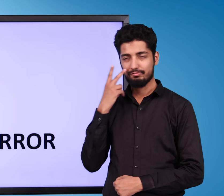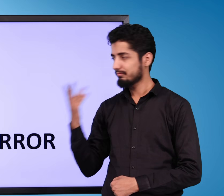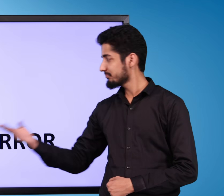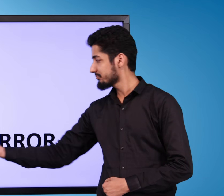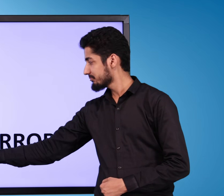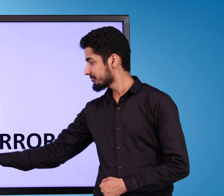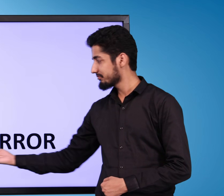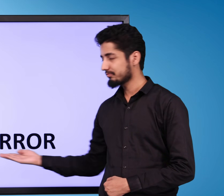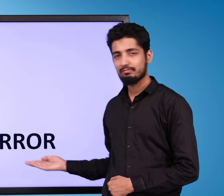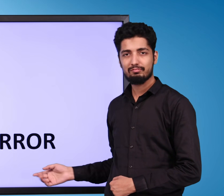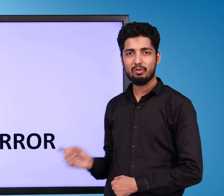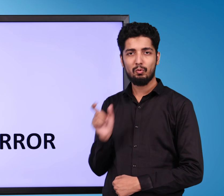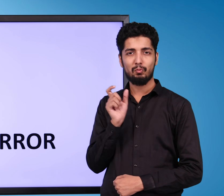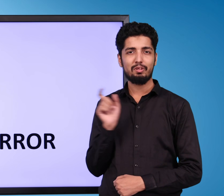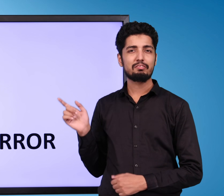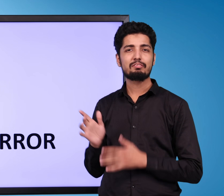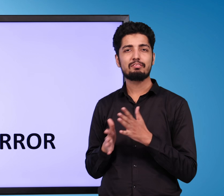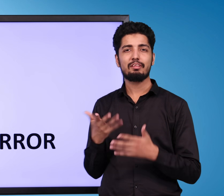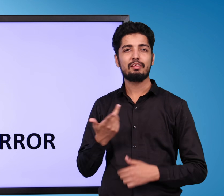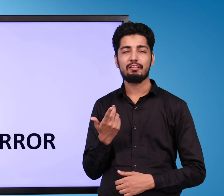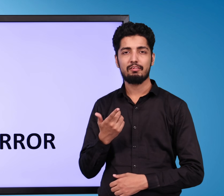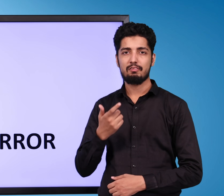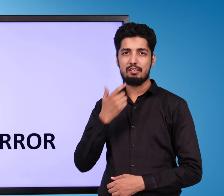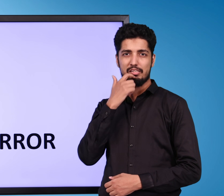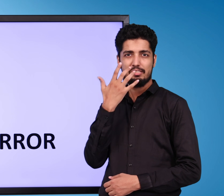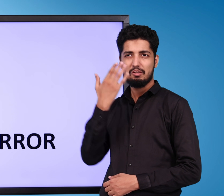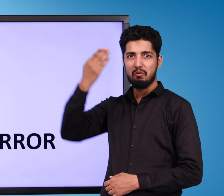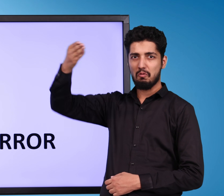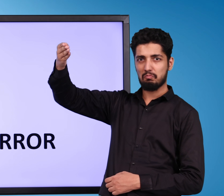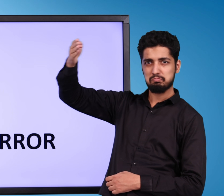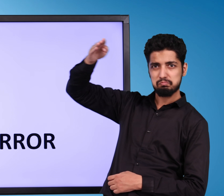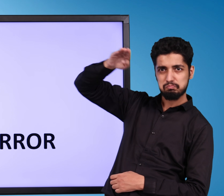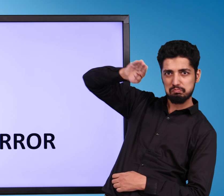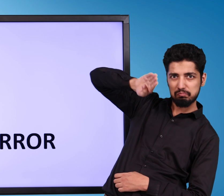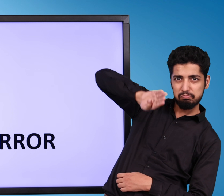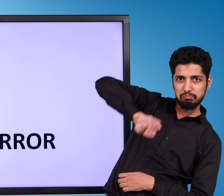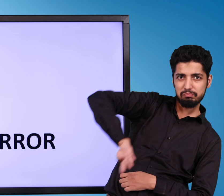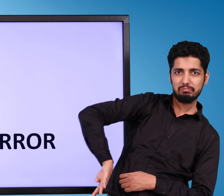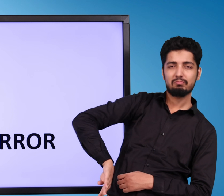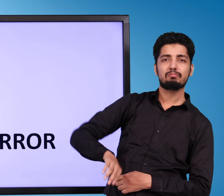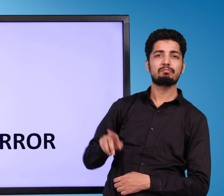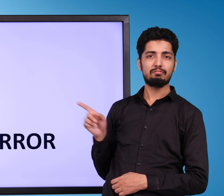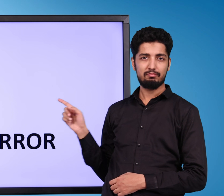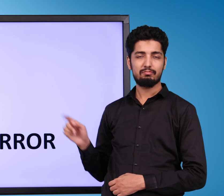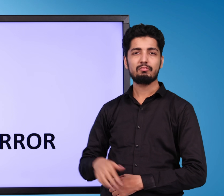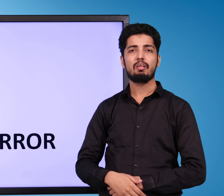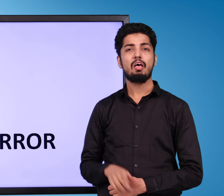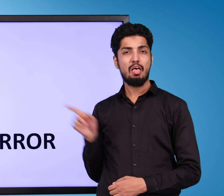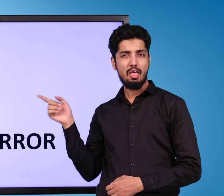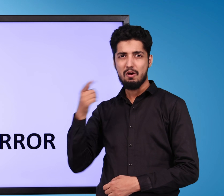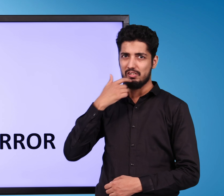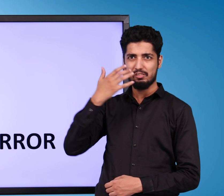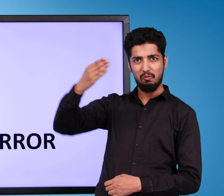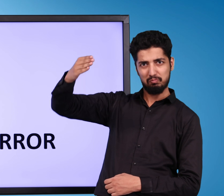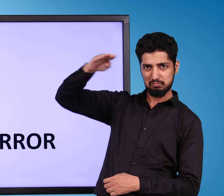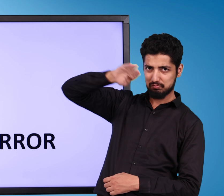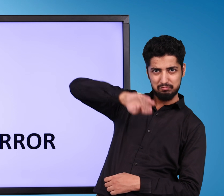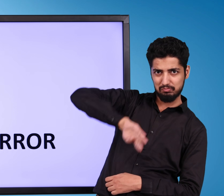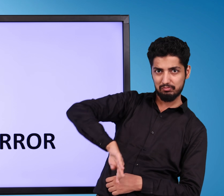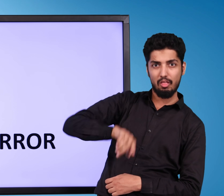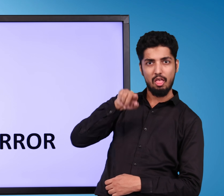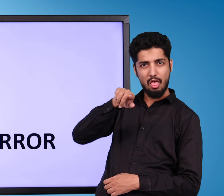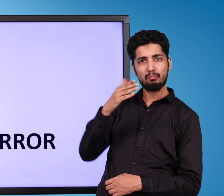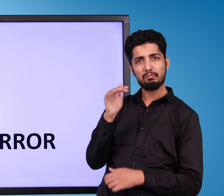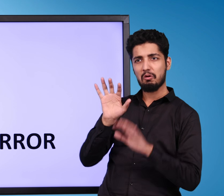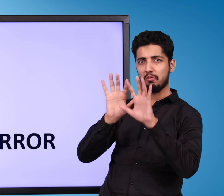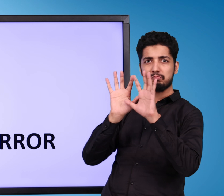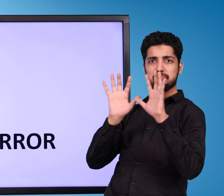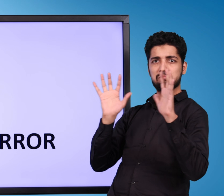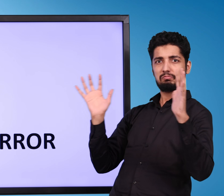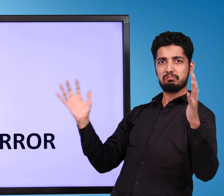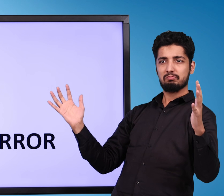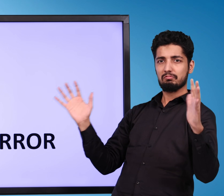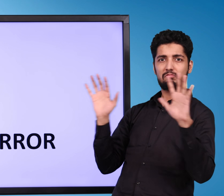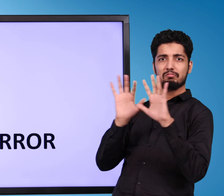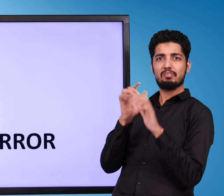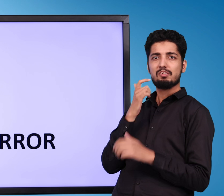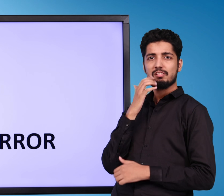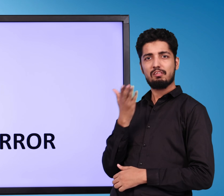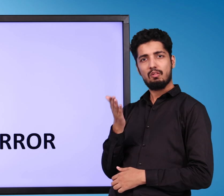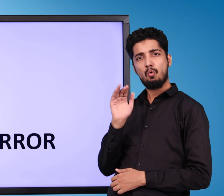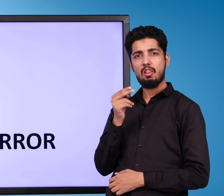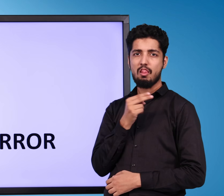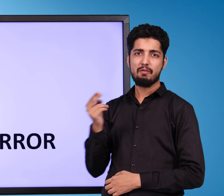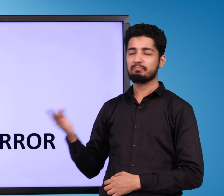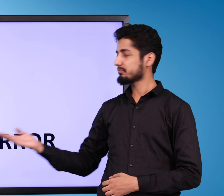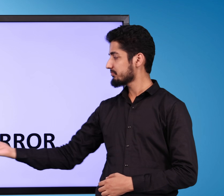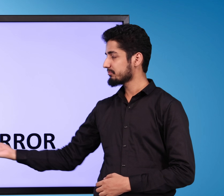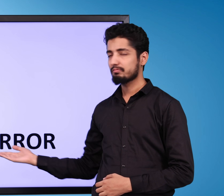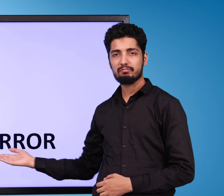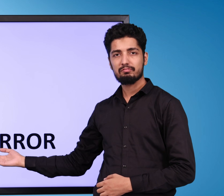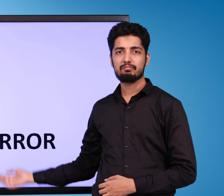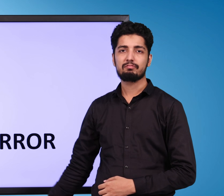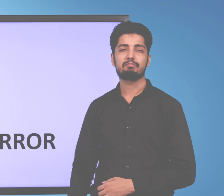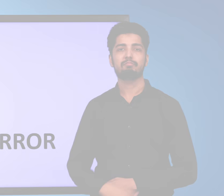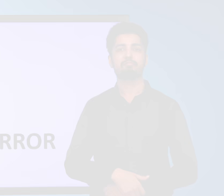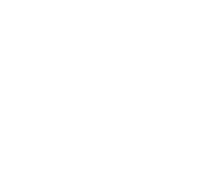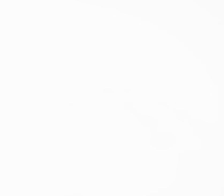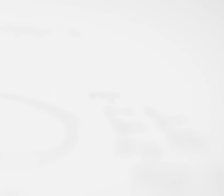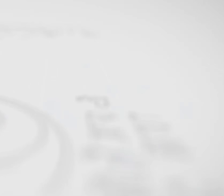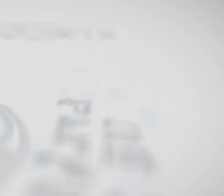This sign refers to a convex mirror. If the reflecting surface of a spherical mirror is convex, that is, it protrudes outwards, it is called a convex mirror.